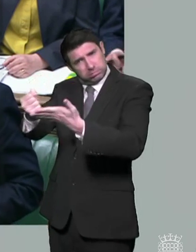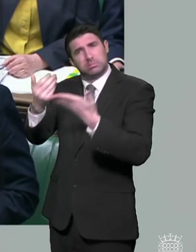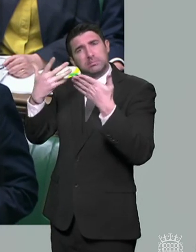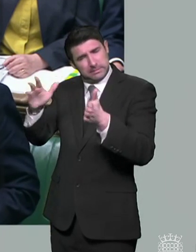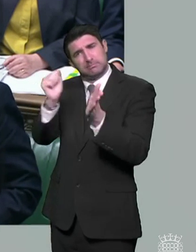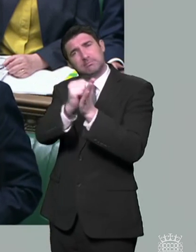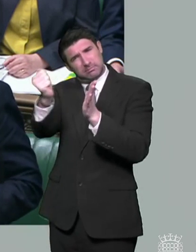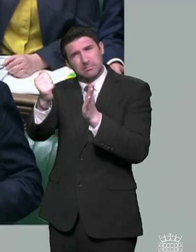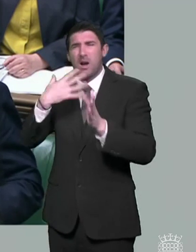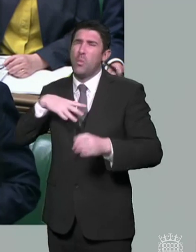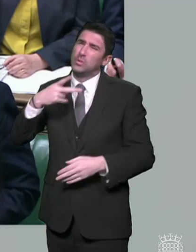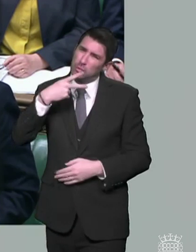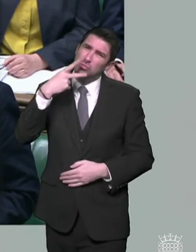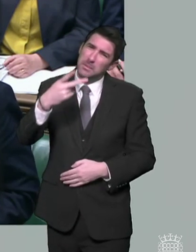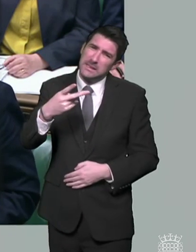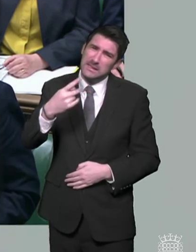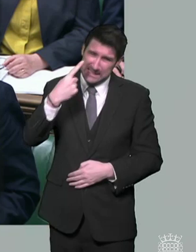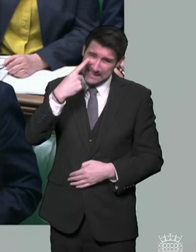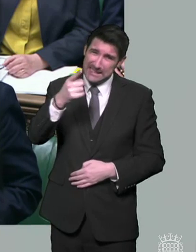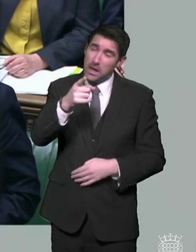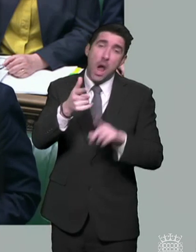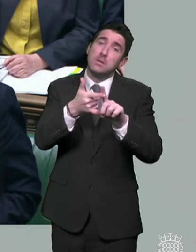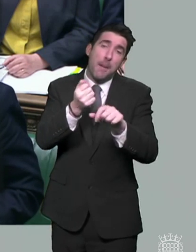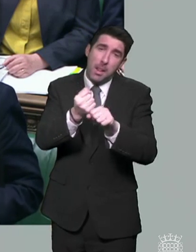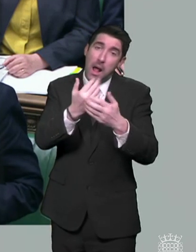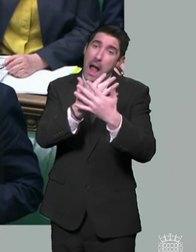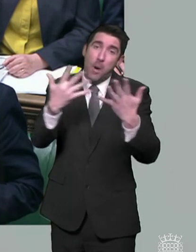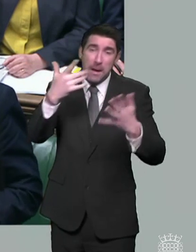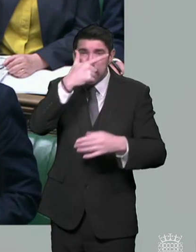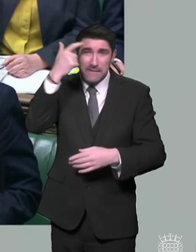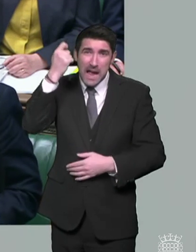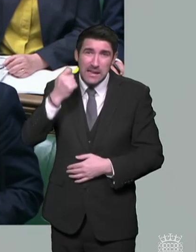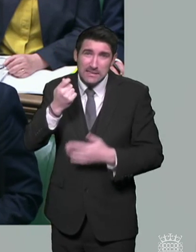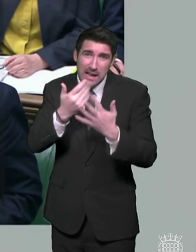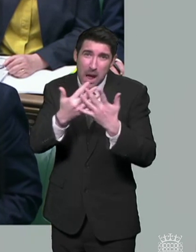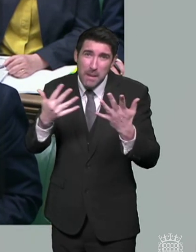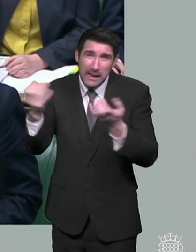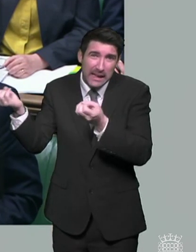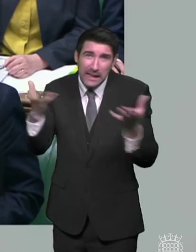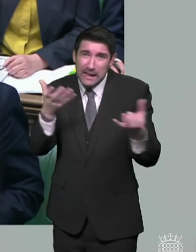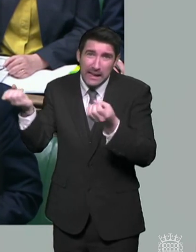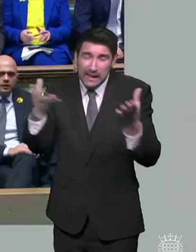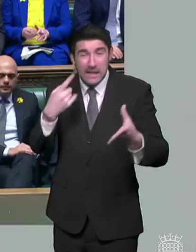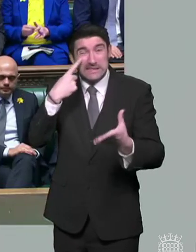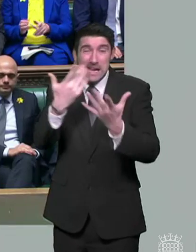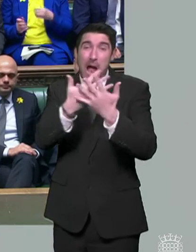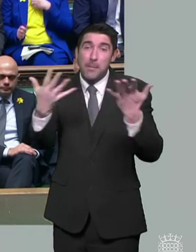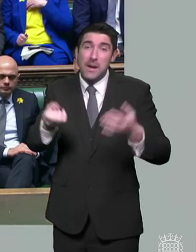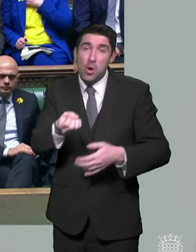I just want to repeat: look at the numbers we took from Afghanistan and look at the numbers of BNOs from Hong Kong.